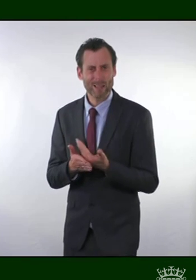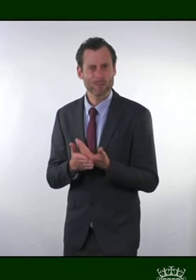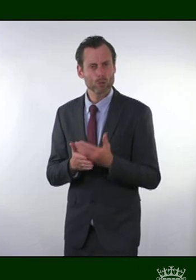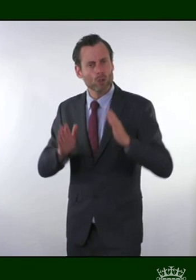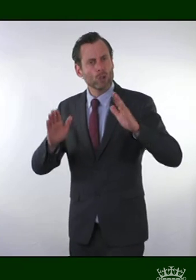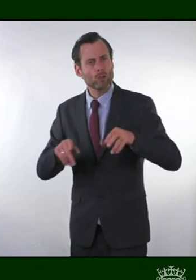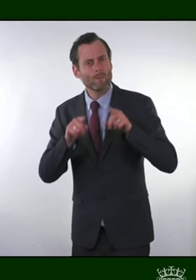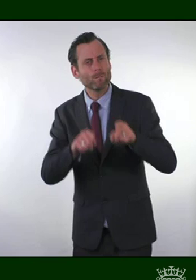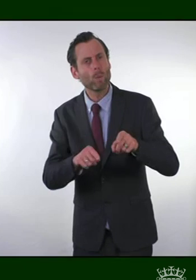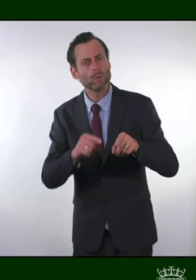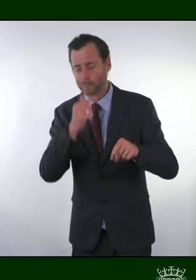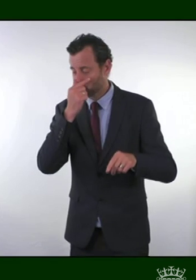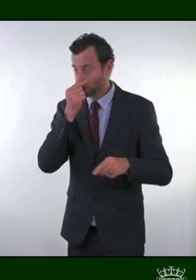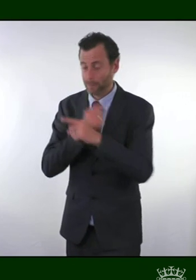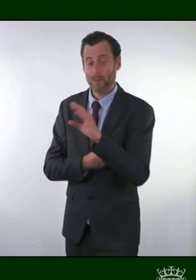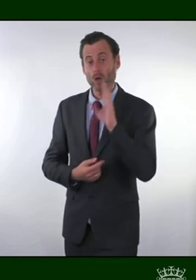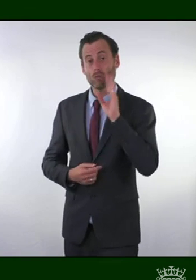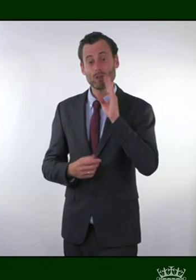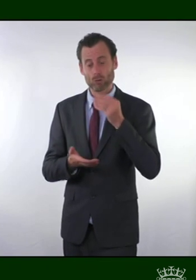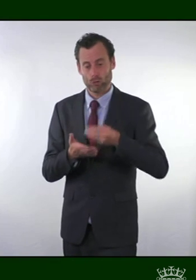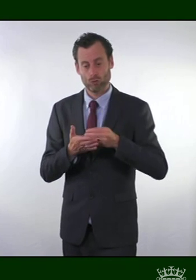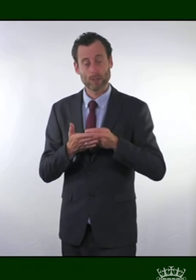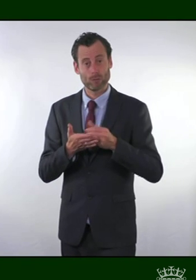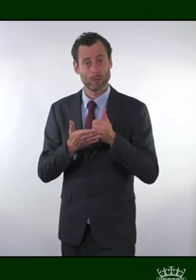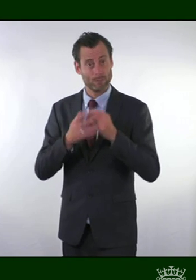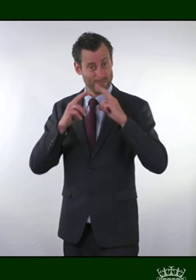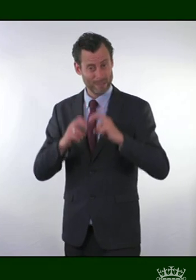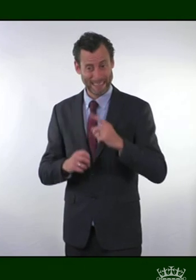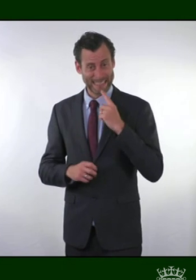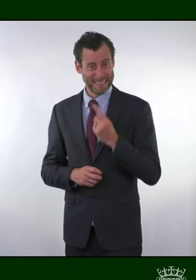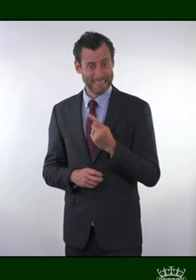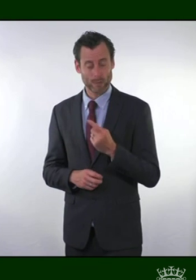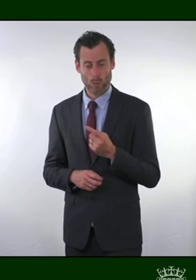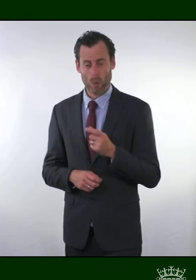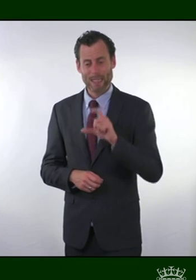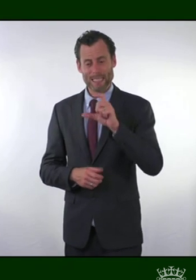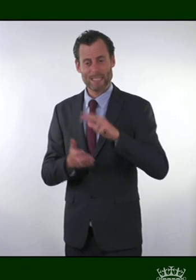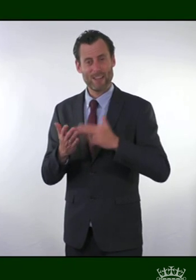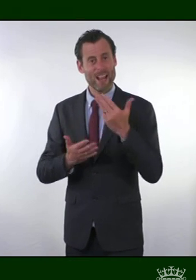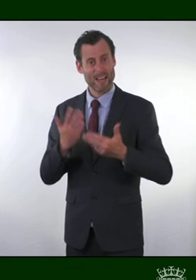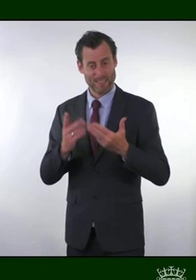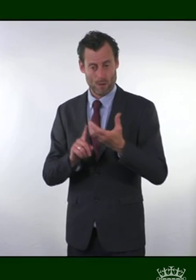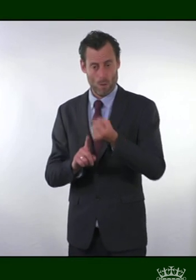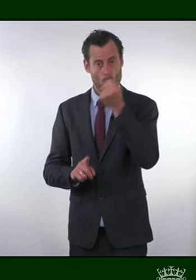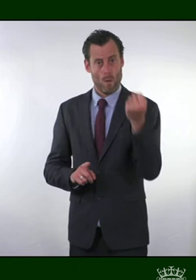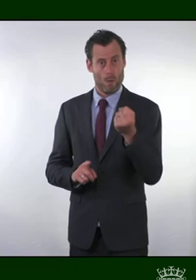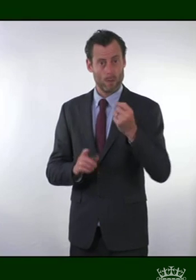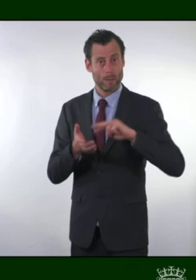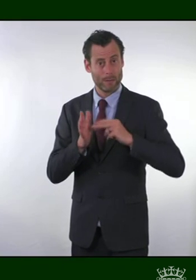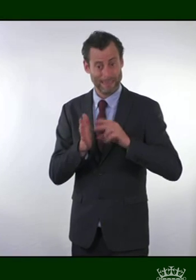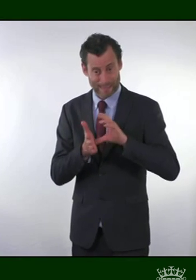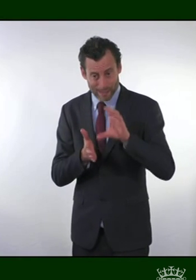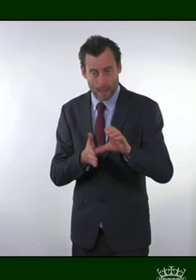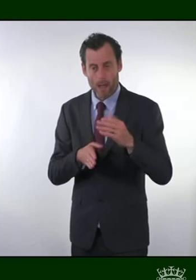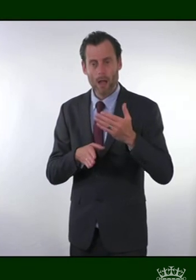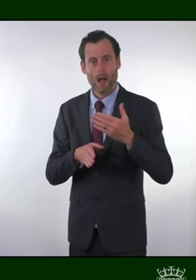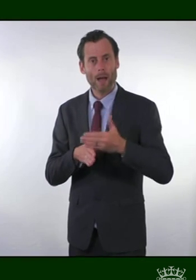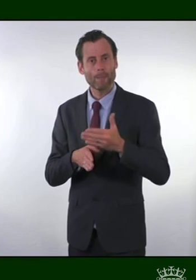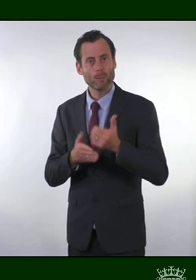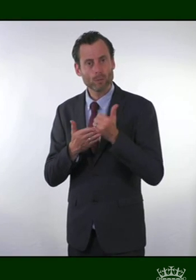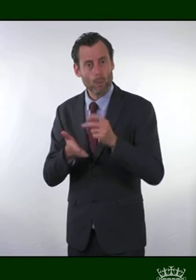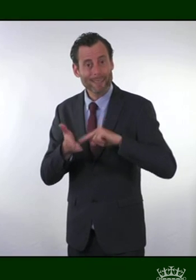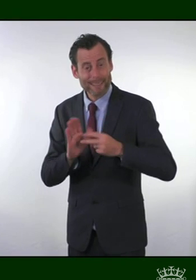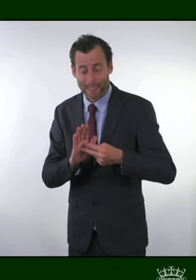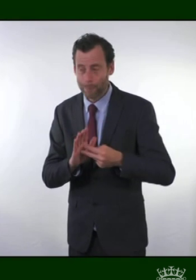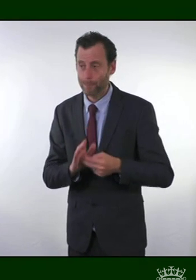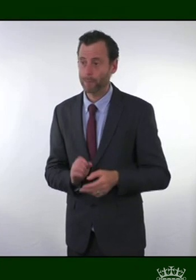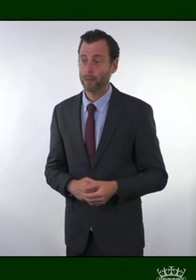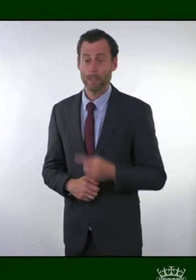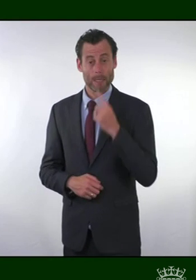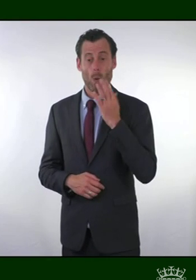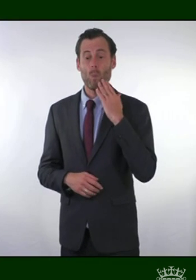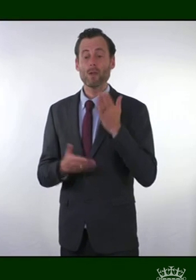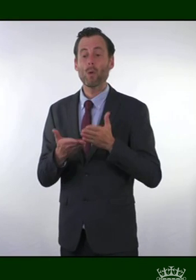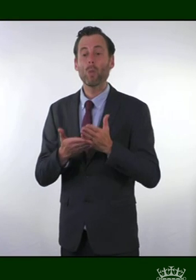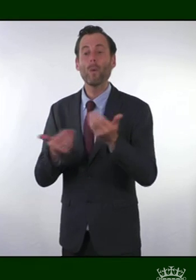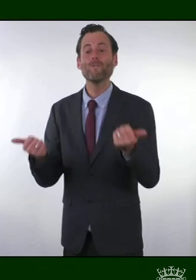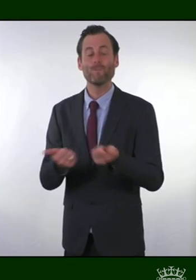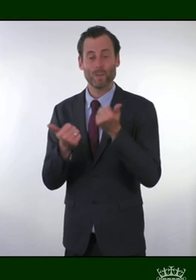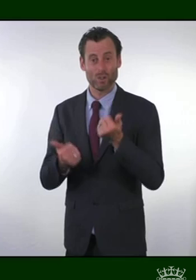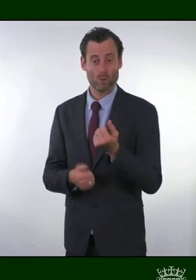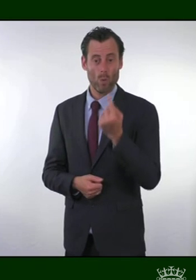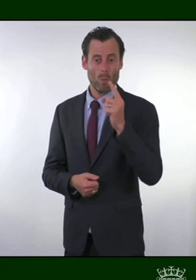Recent Treasury Committee reports and work by ExcludedUK highlight the substantial gaps in the coronavirus job retention scheme and the self-employment income support scheme, with between 1 million and 3 million people left with no support whatsoever.